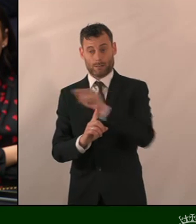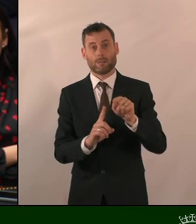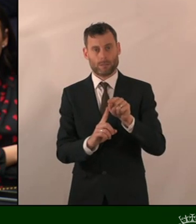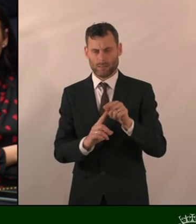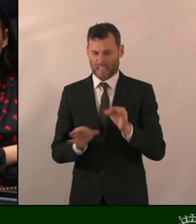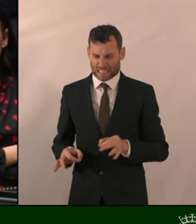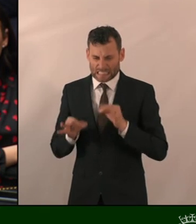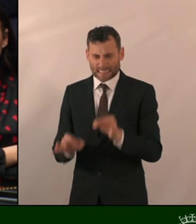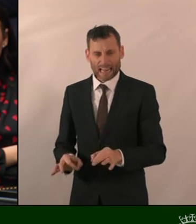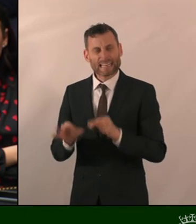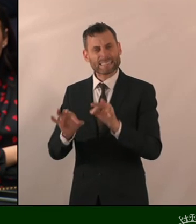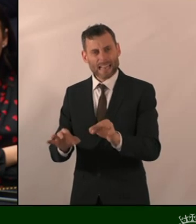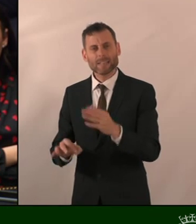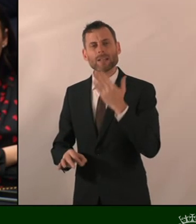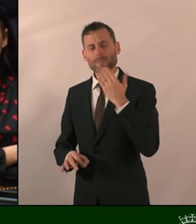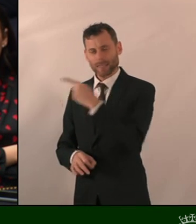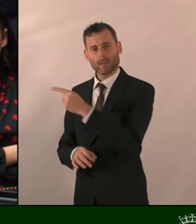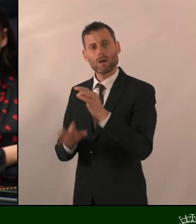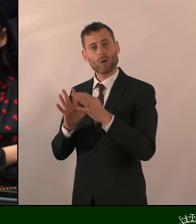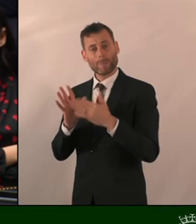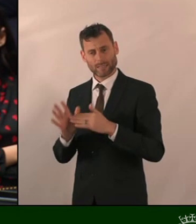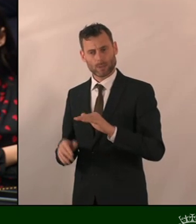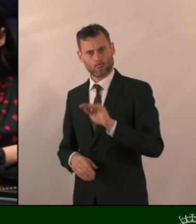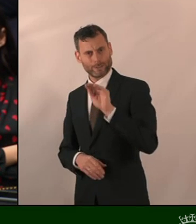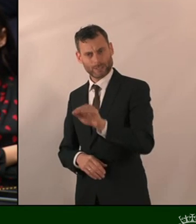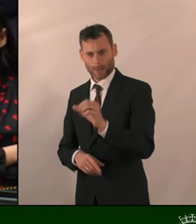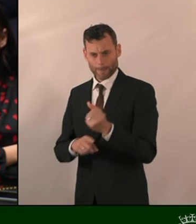Will he intervene to ensure that there are no further delays on this vital railway line?